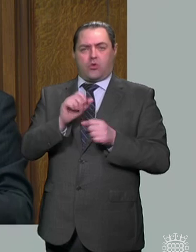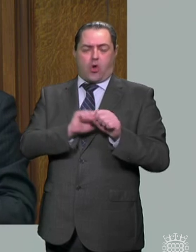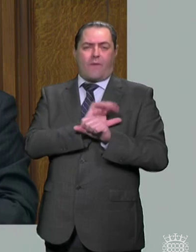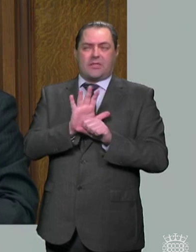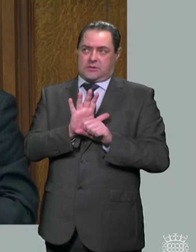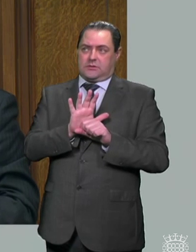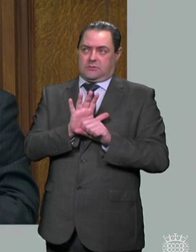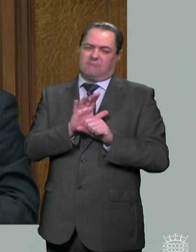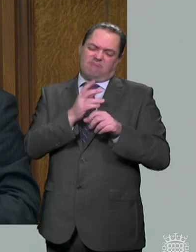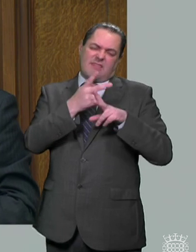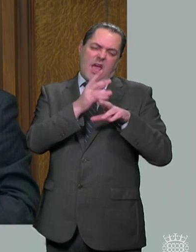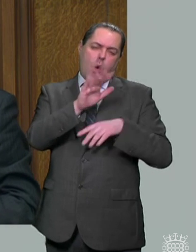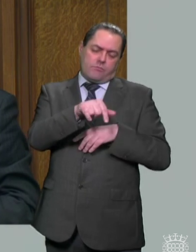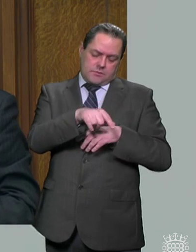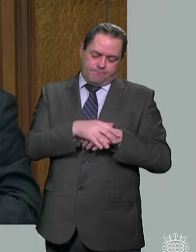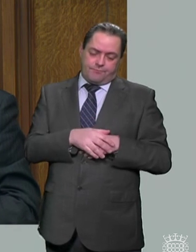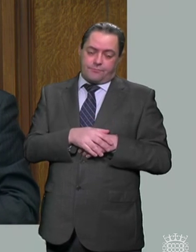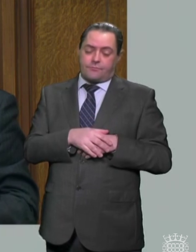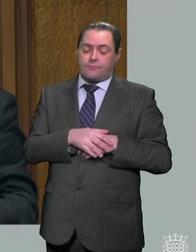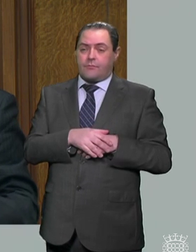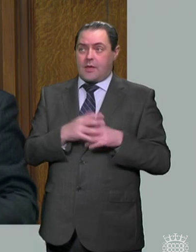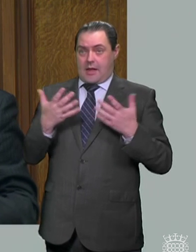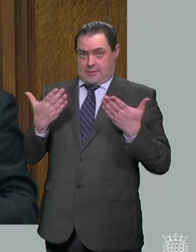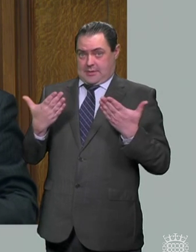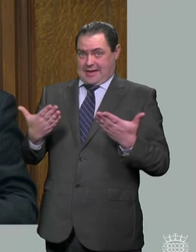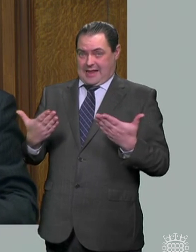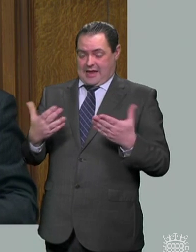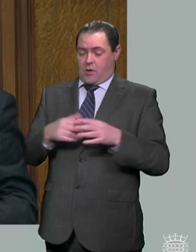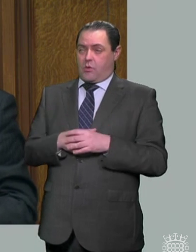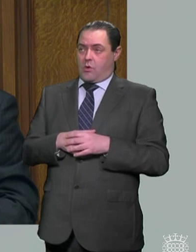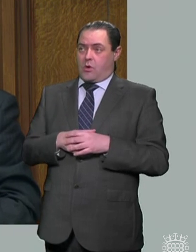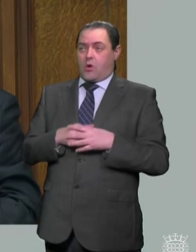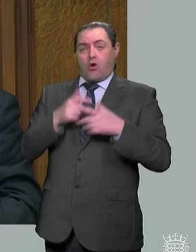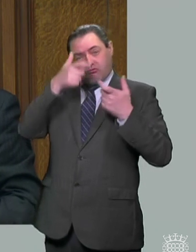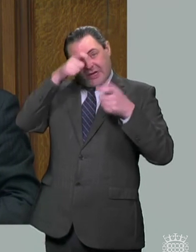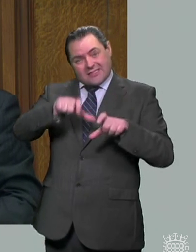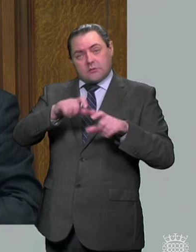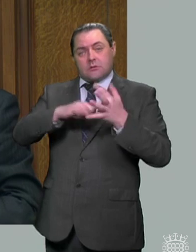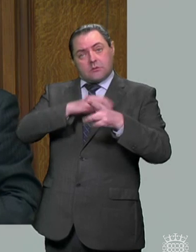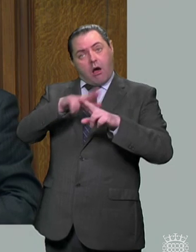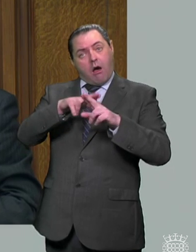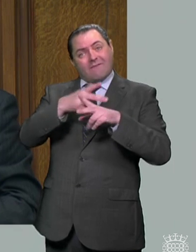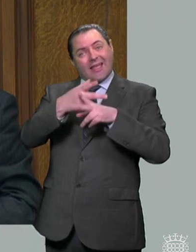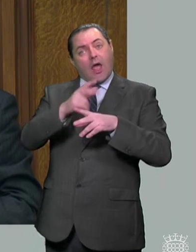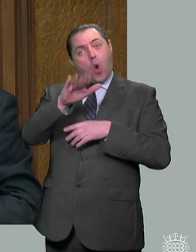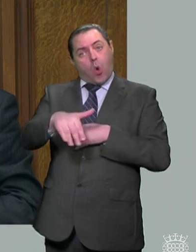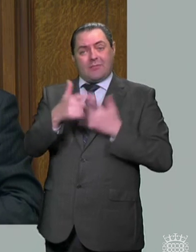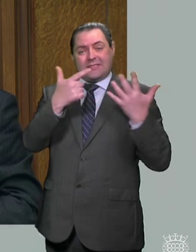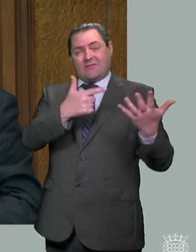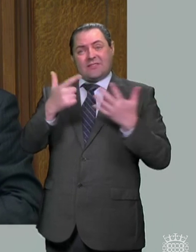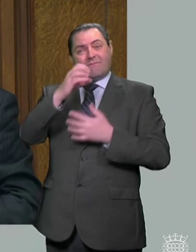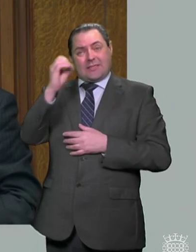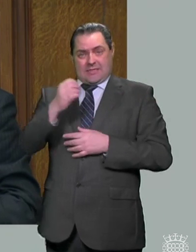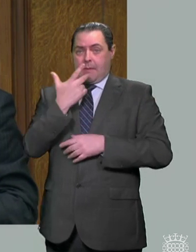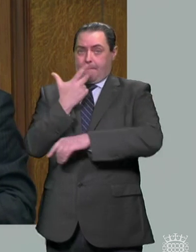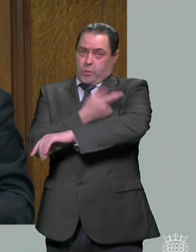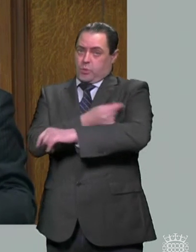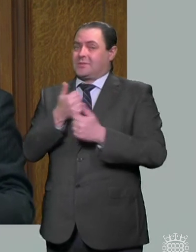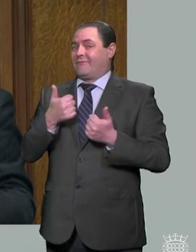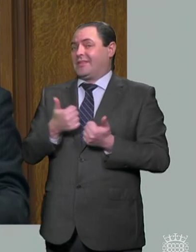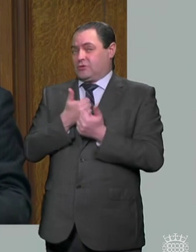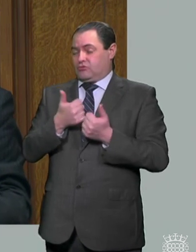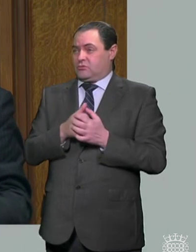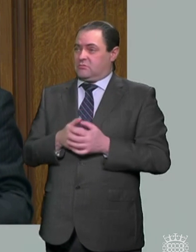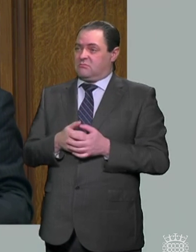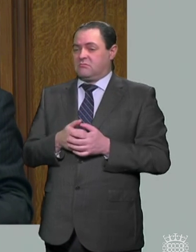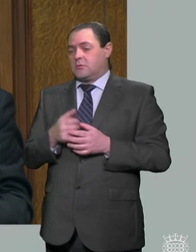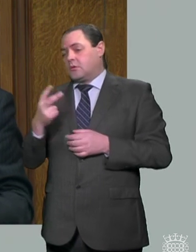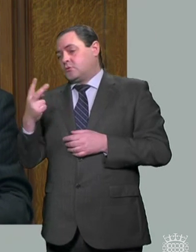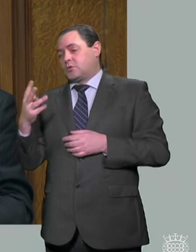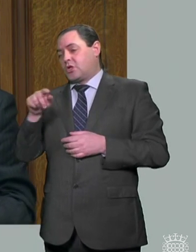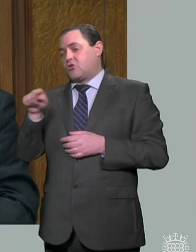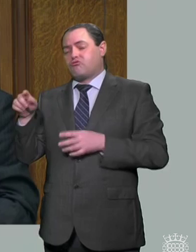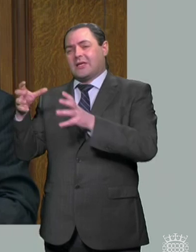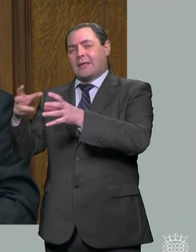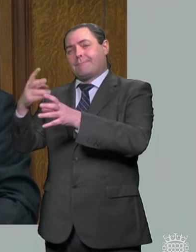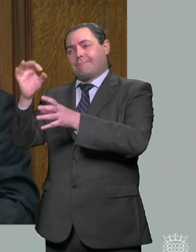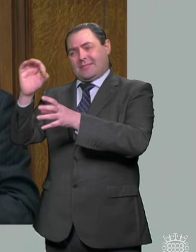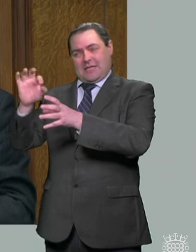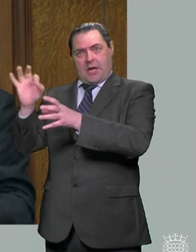Currently, 77% of residents and staff in care homes are boosted; the other 23% are not.